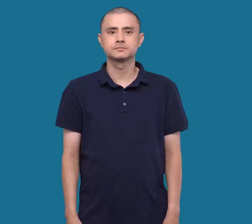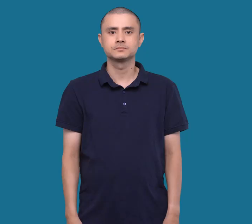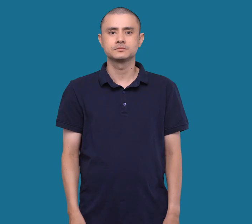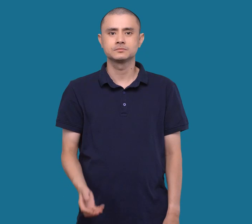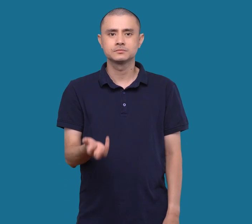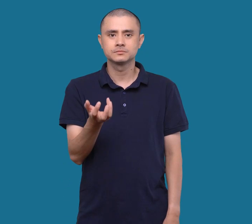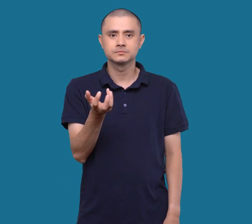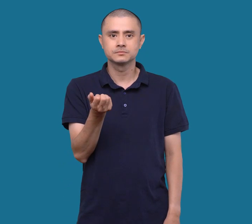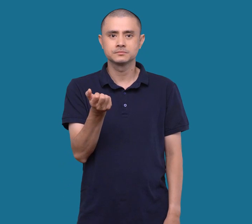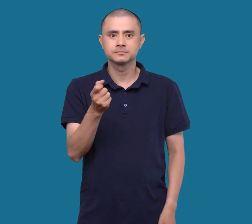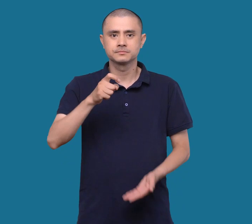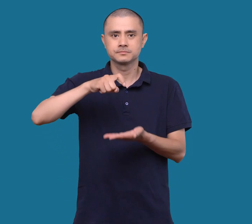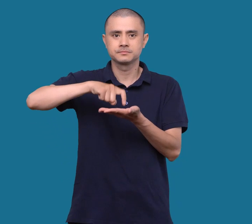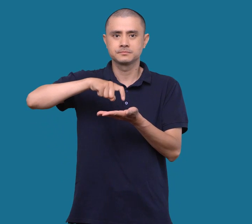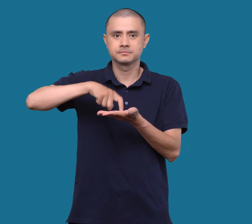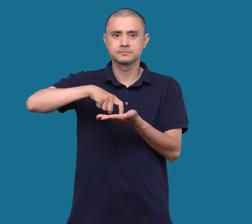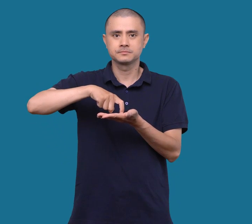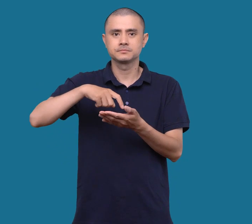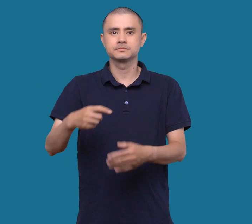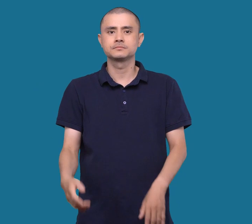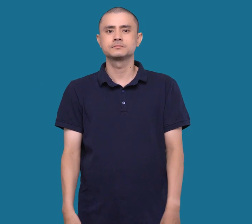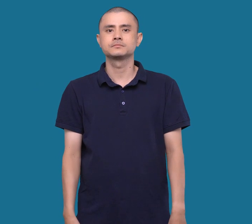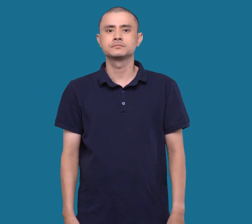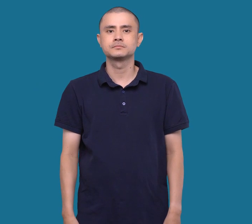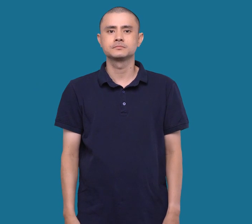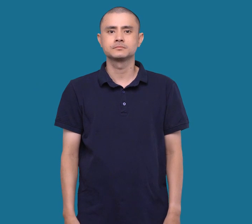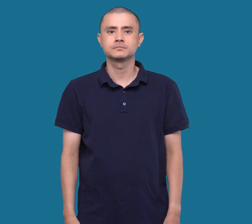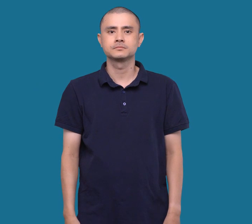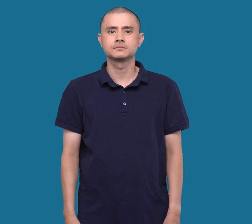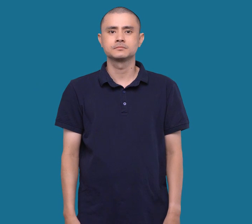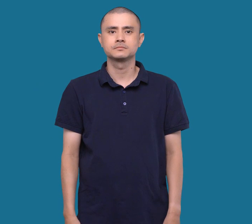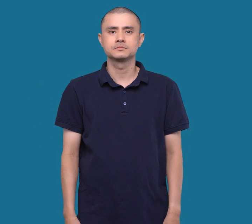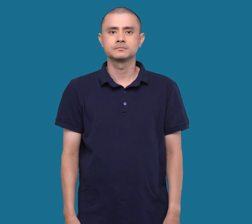xôi gà